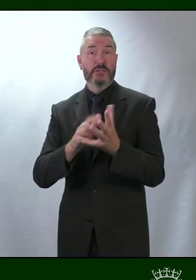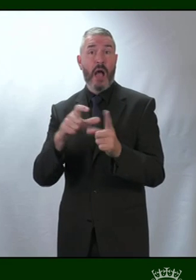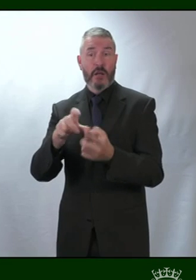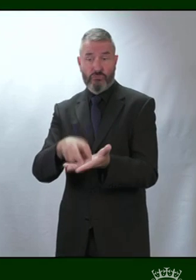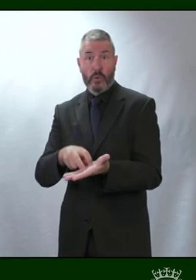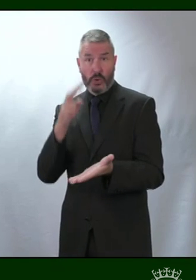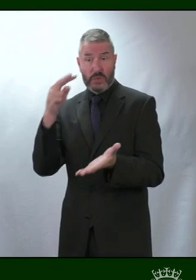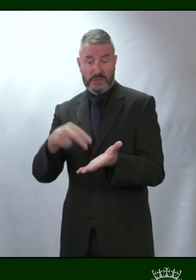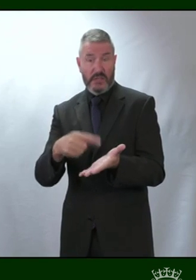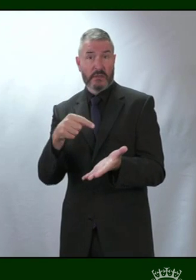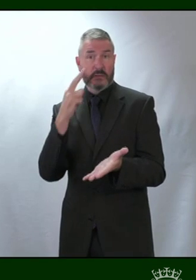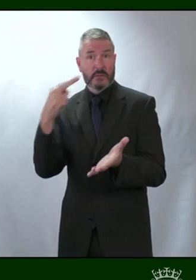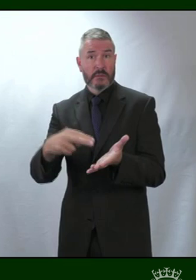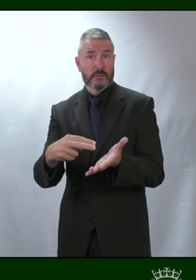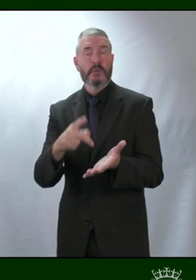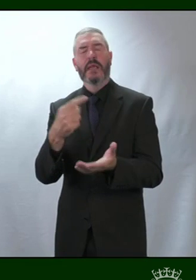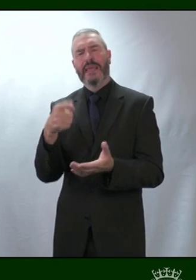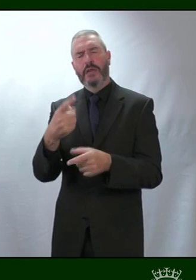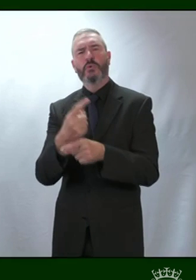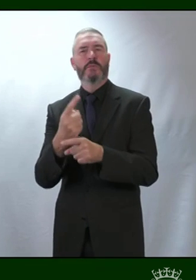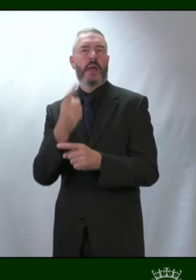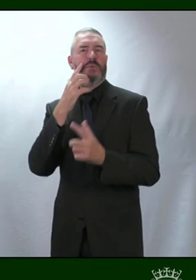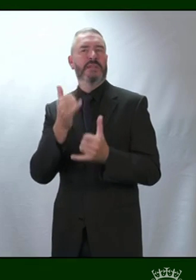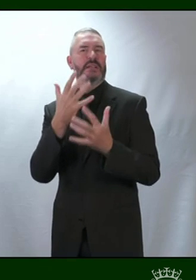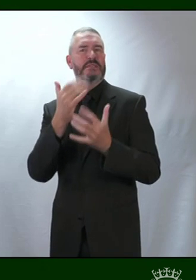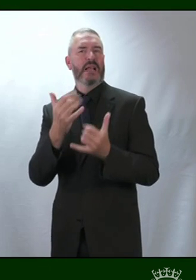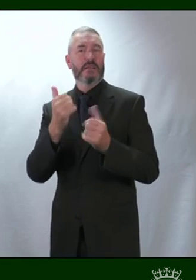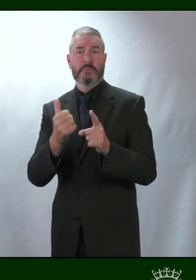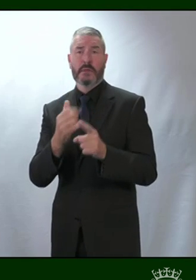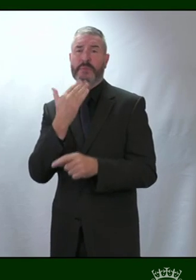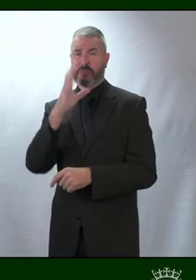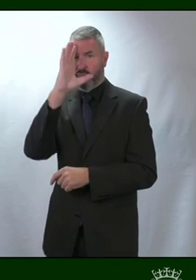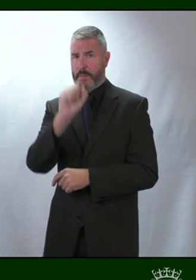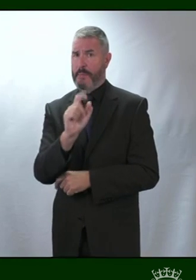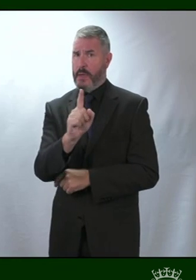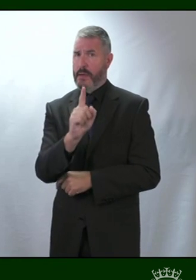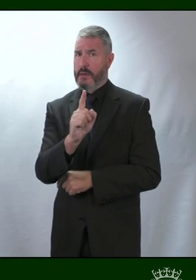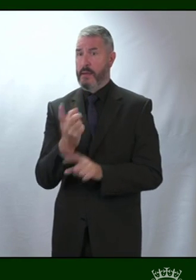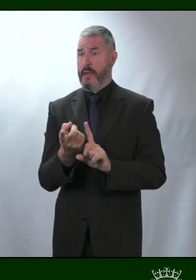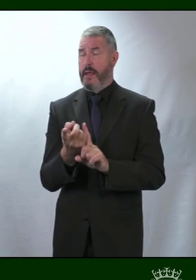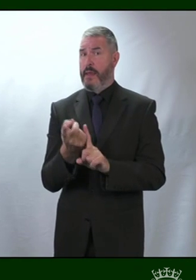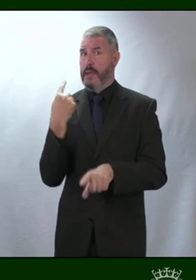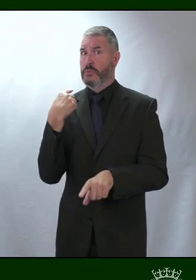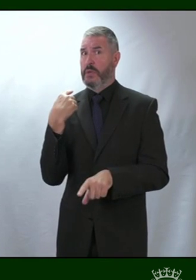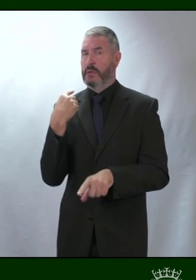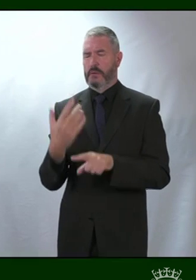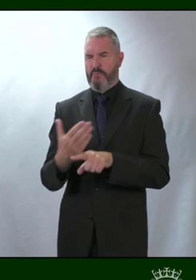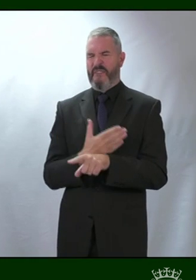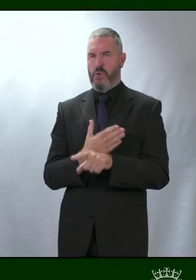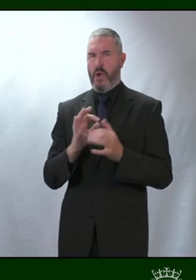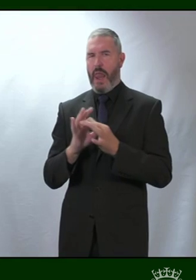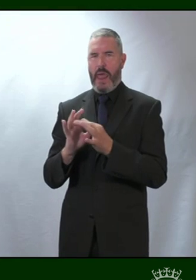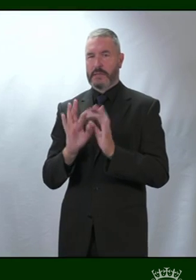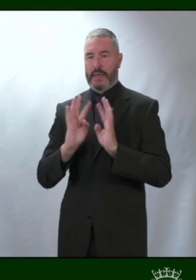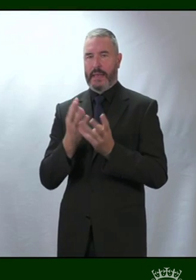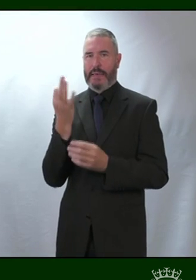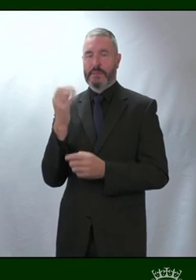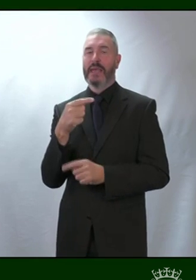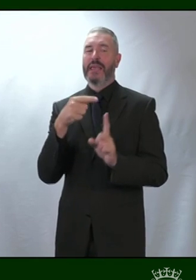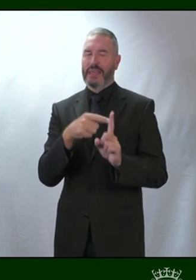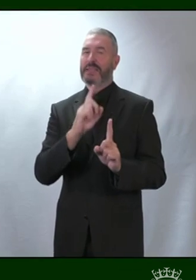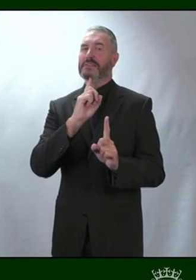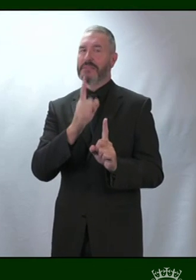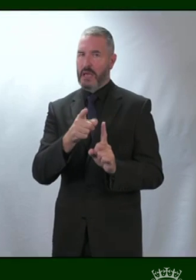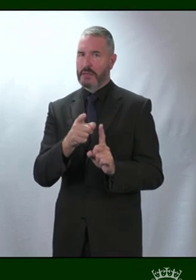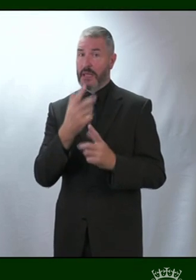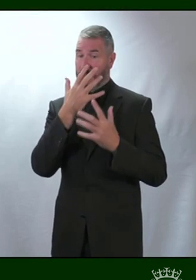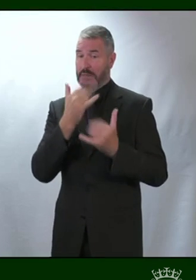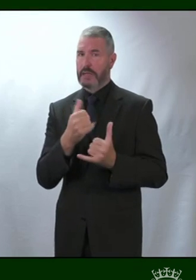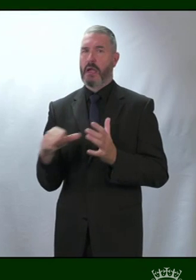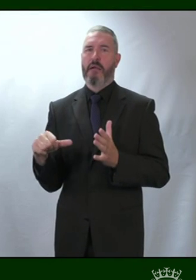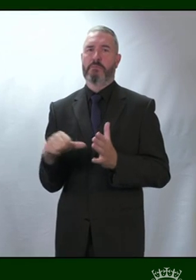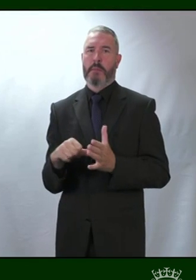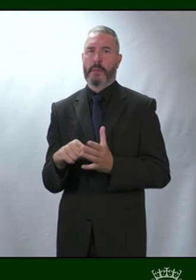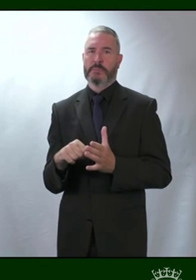He talks about testing. May I remind the Prime Minister that last week, before the Liaison Committee, he admitted that testing currently “has huge problems”?